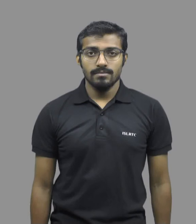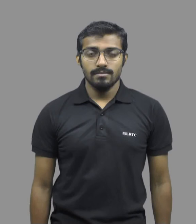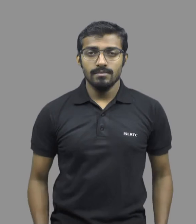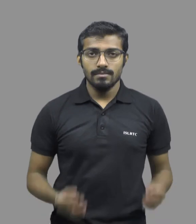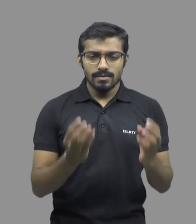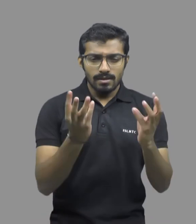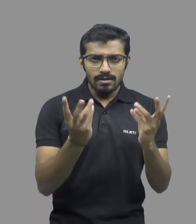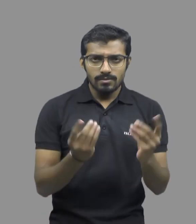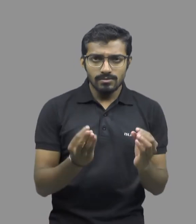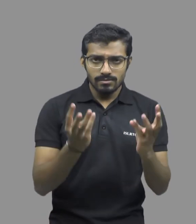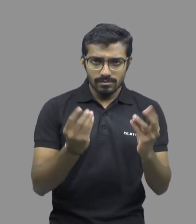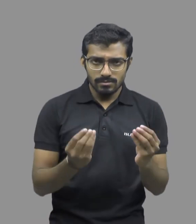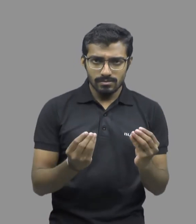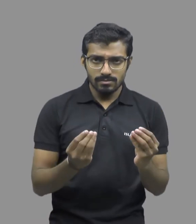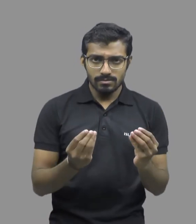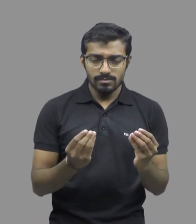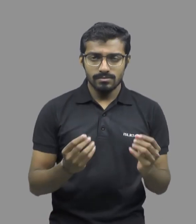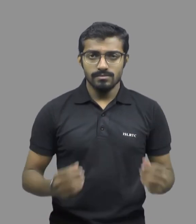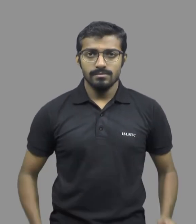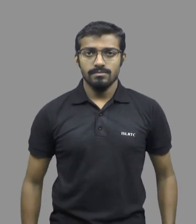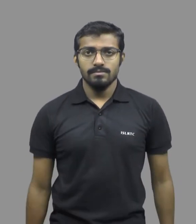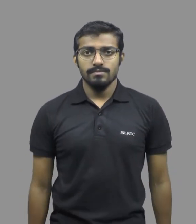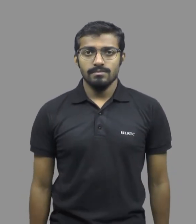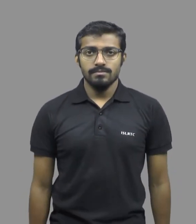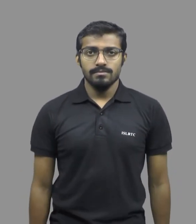Accounts